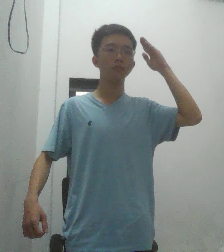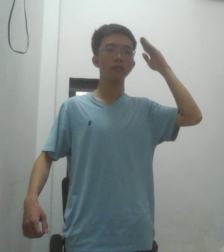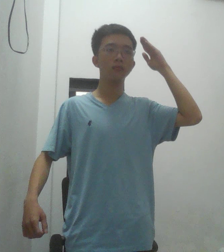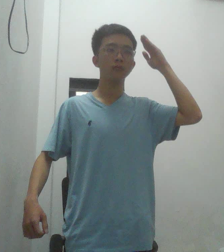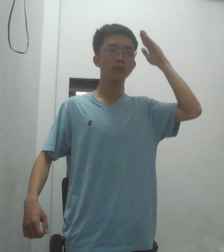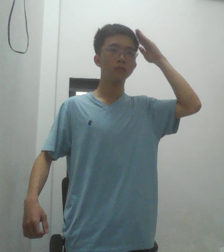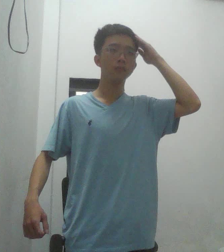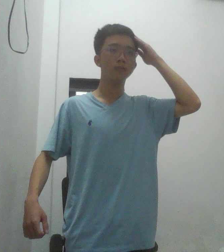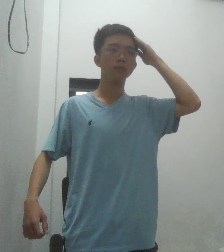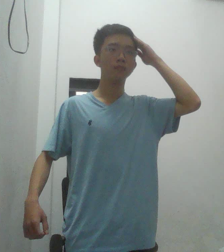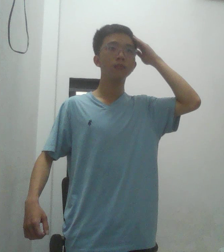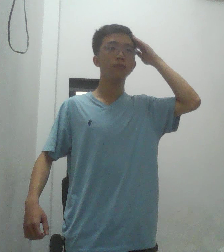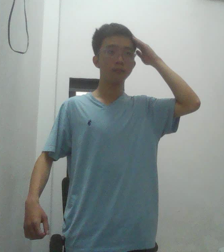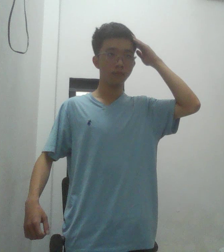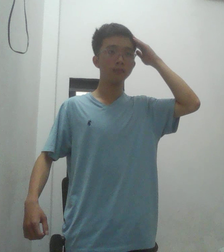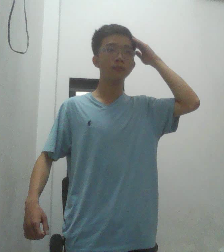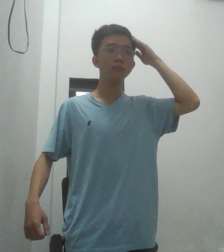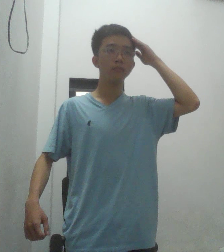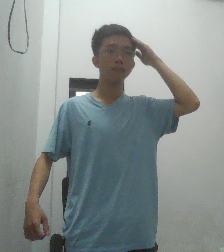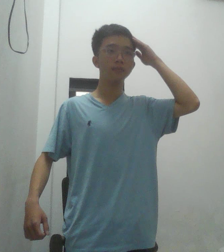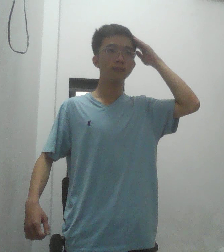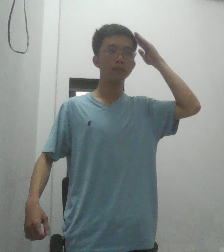biet